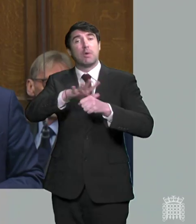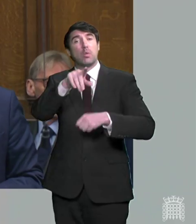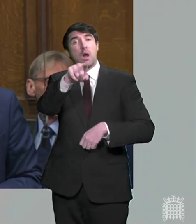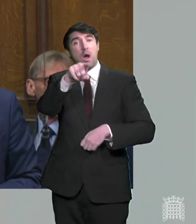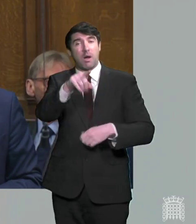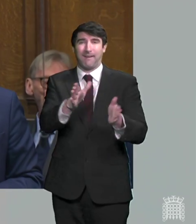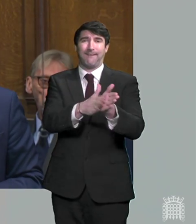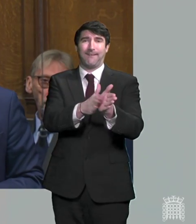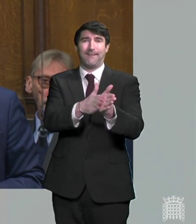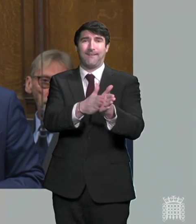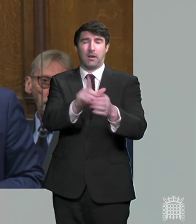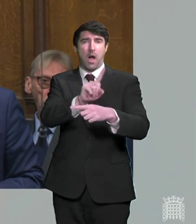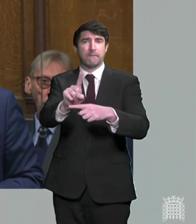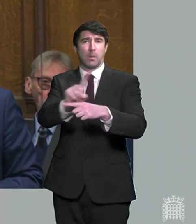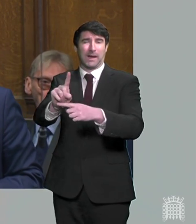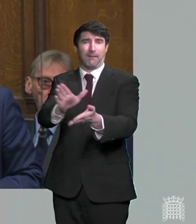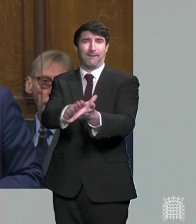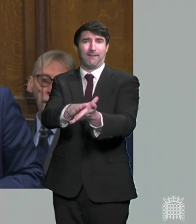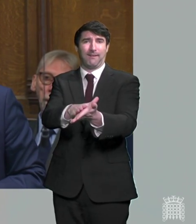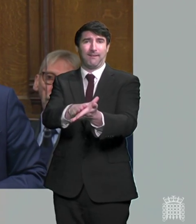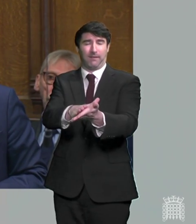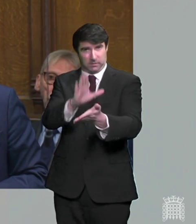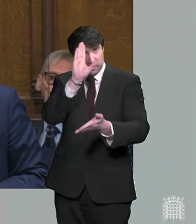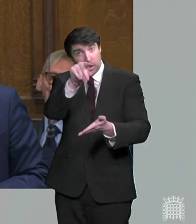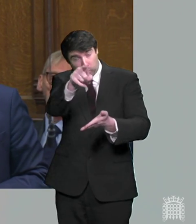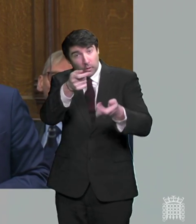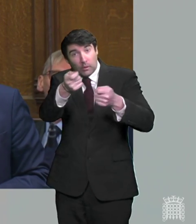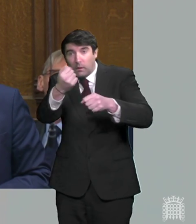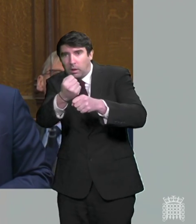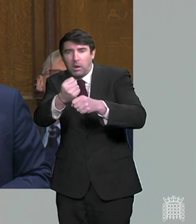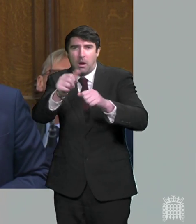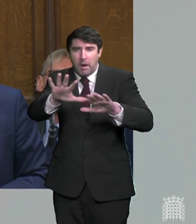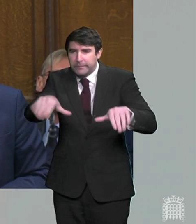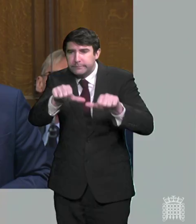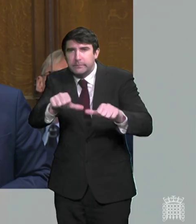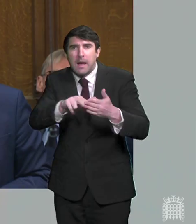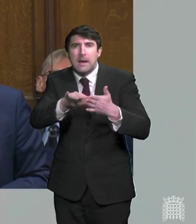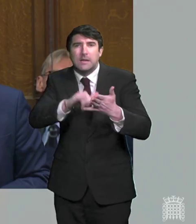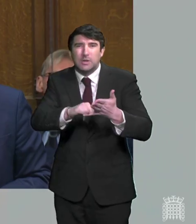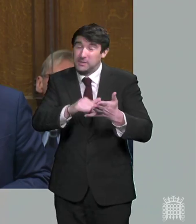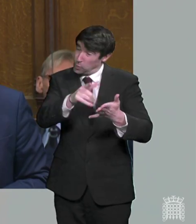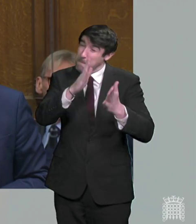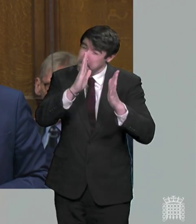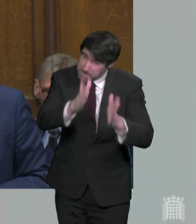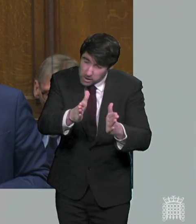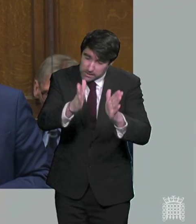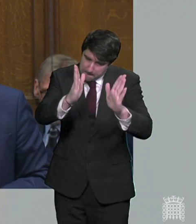He must therefore also surely know that he has not got a hope of dealing with the NHS crisis if he does not invest in its workforce.